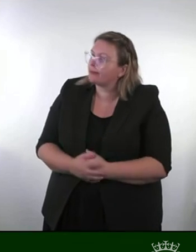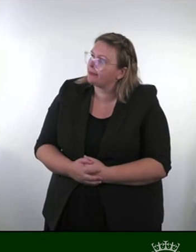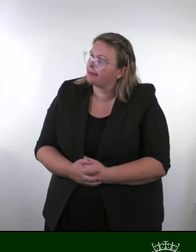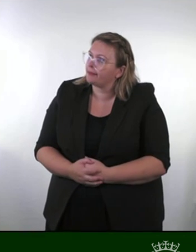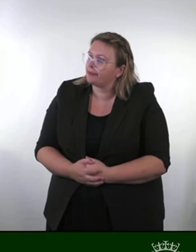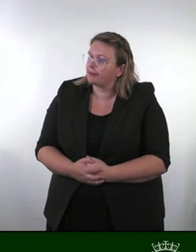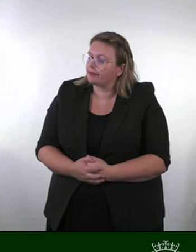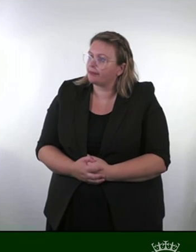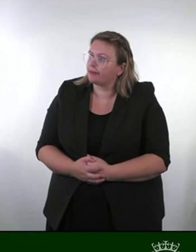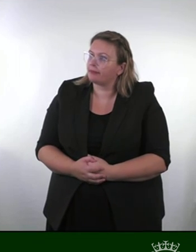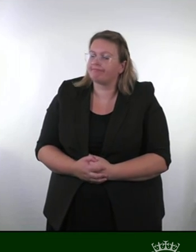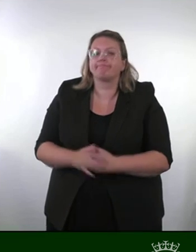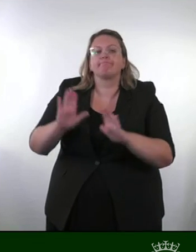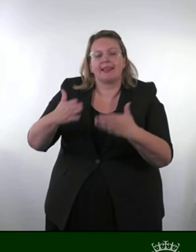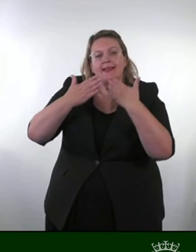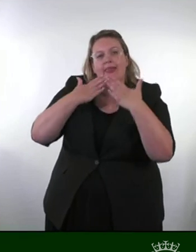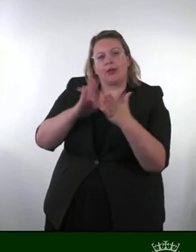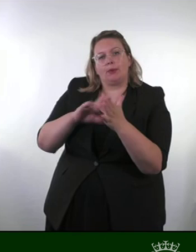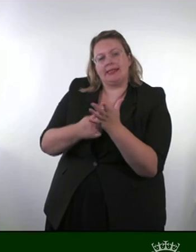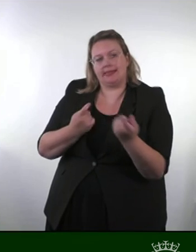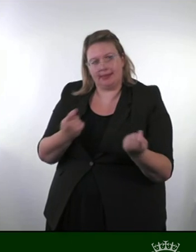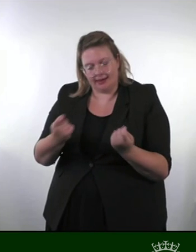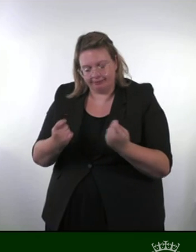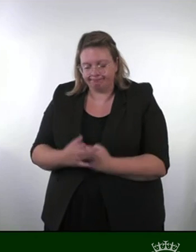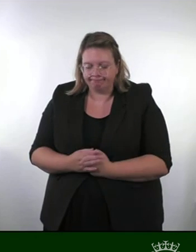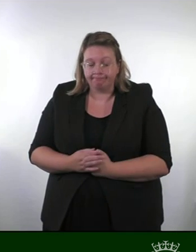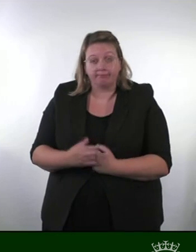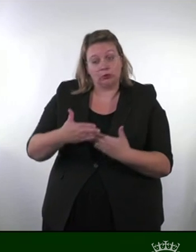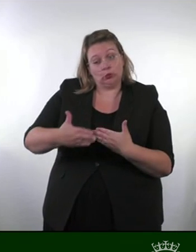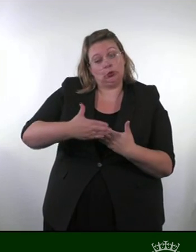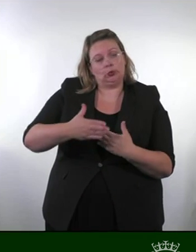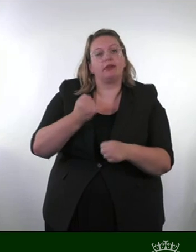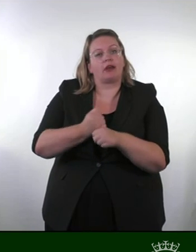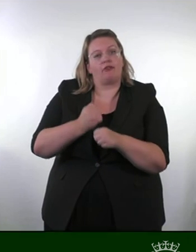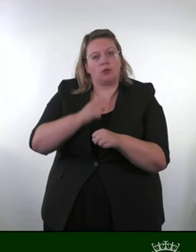Shortly, the Government will publish their internal market proposals.